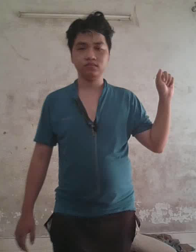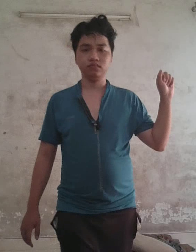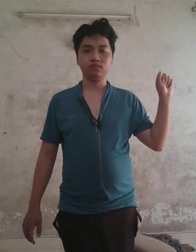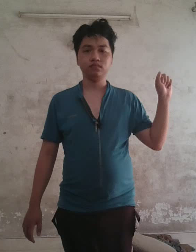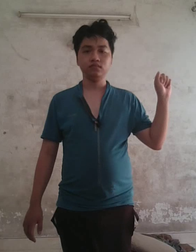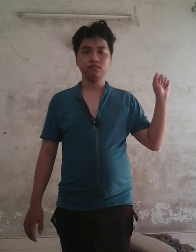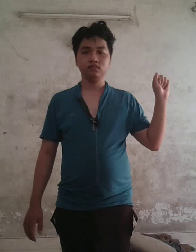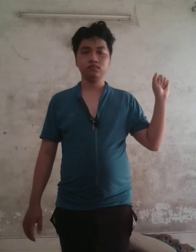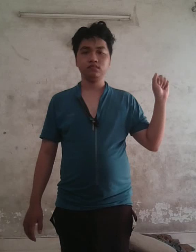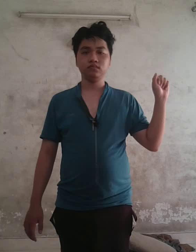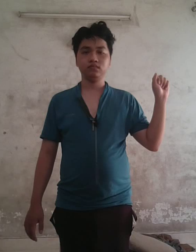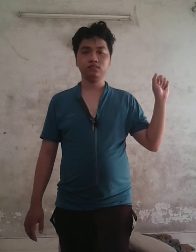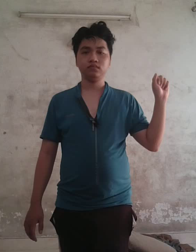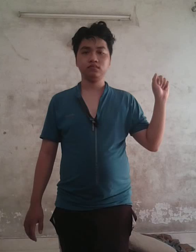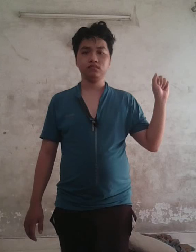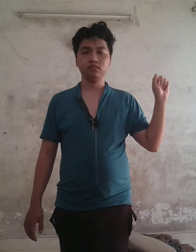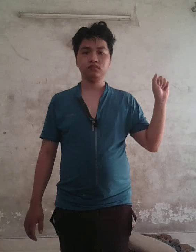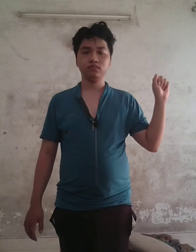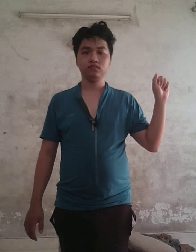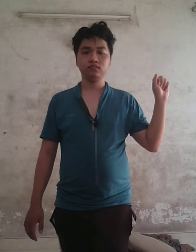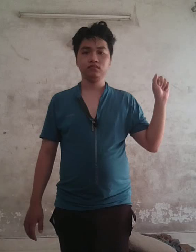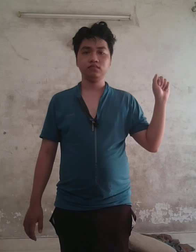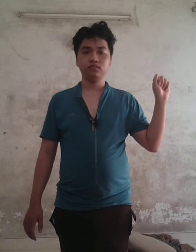a